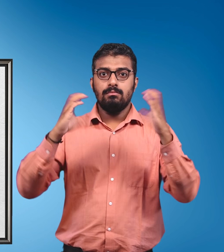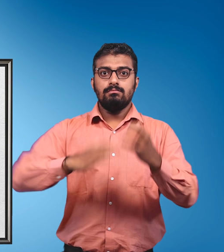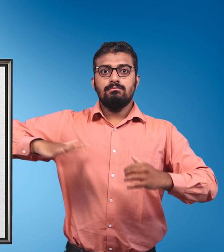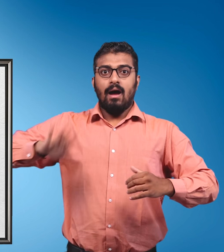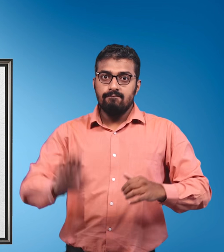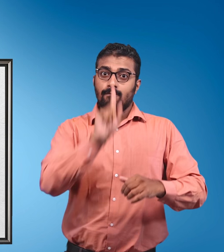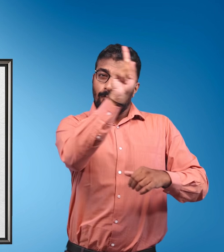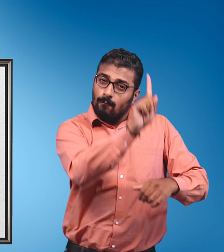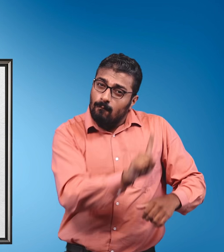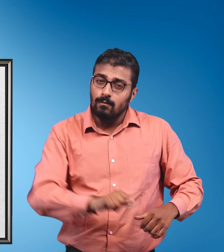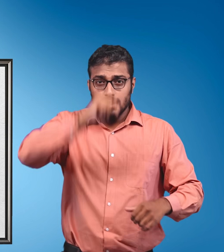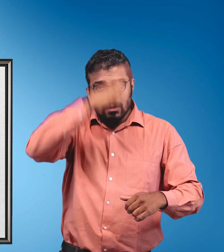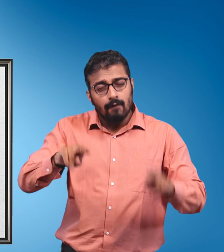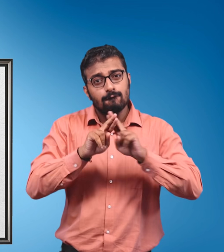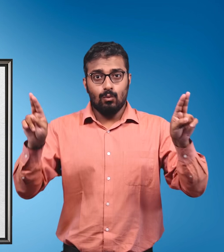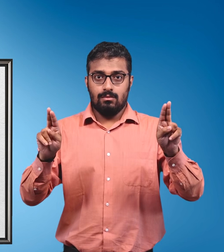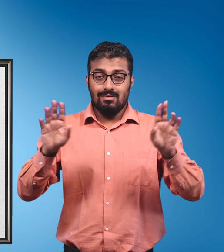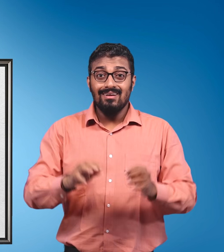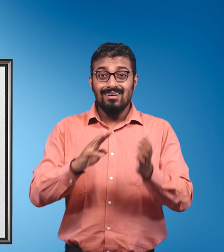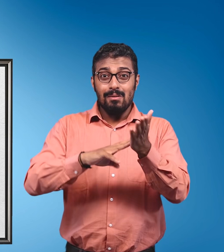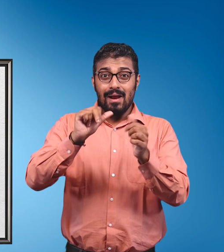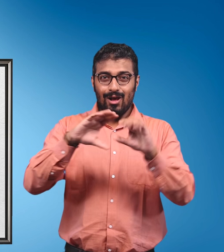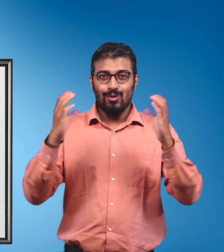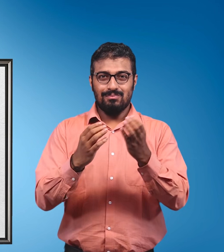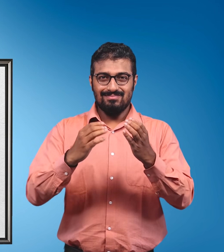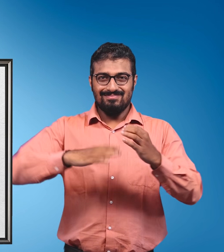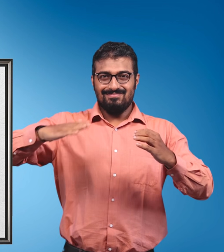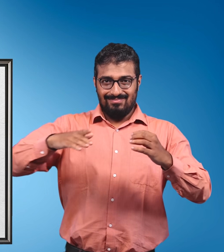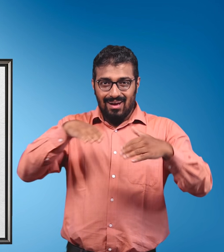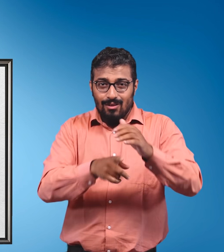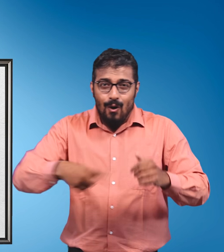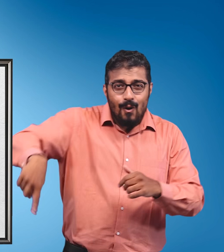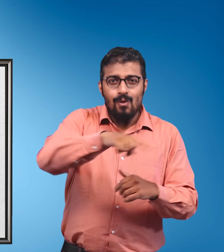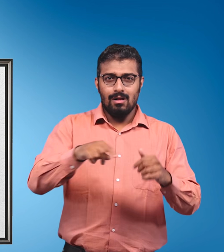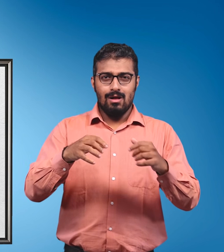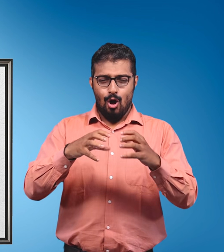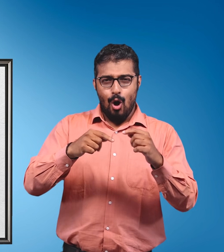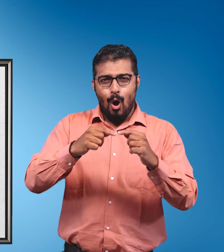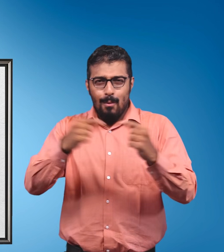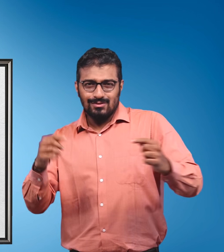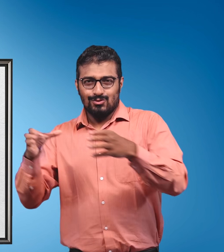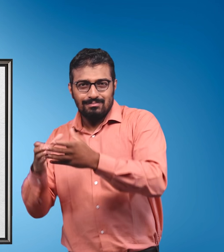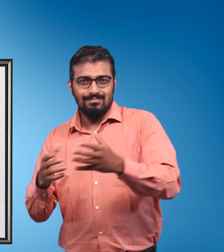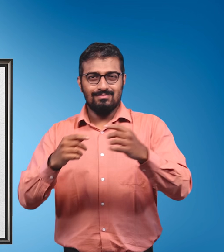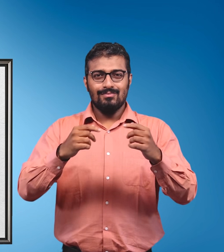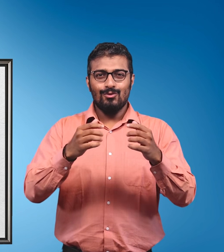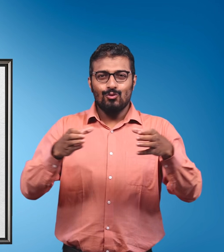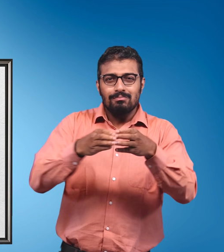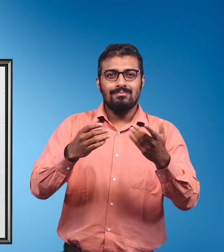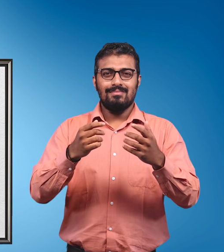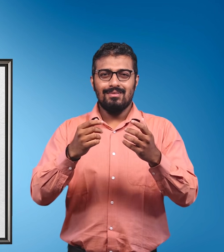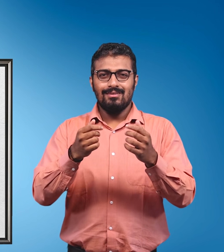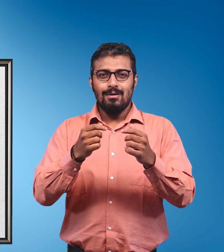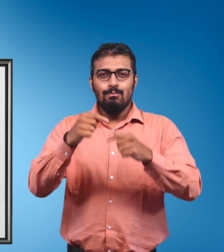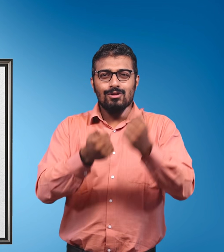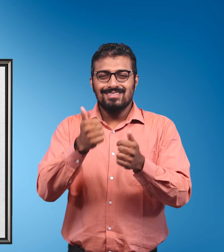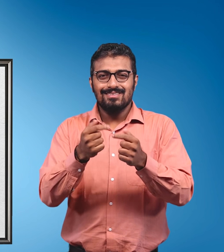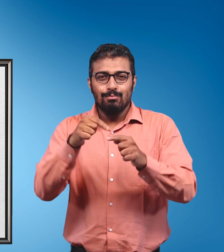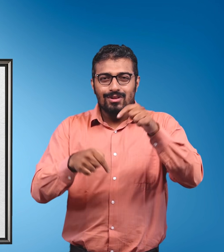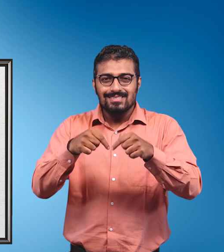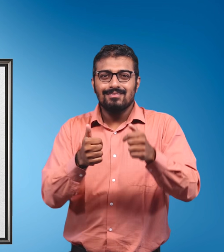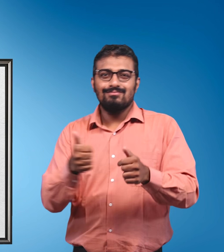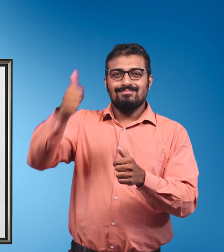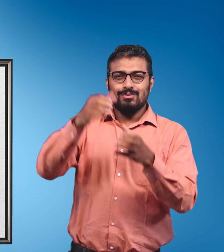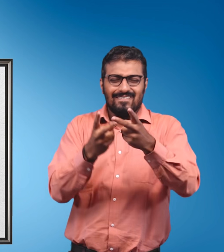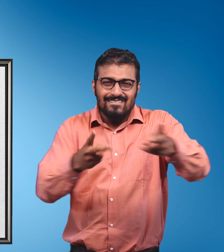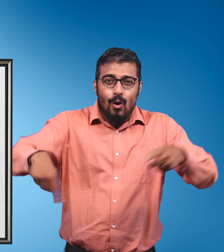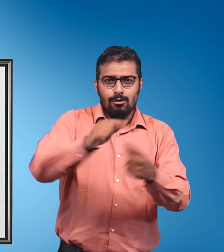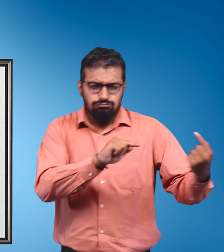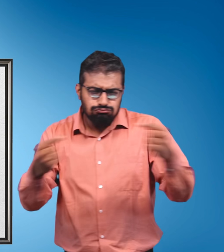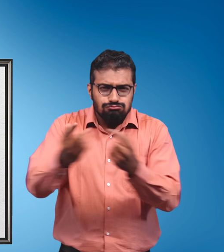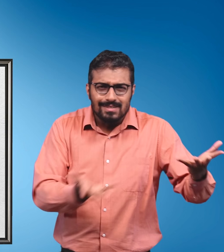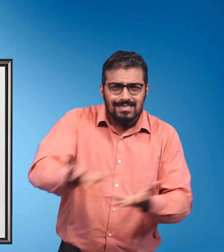Every state in India has a Legislative Assembly, consisting of one representative from each constituency of the state, elected by the people.